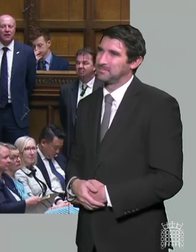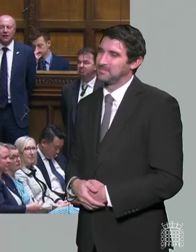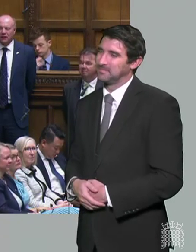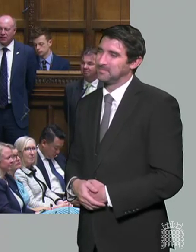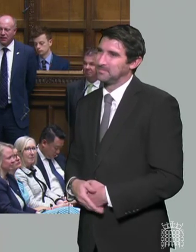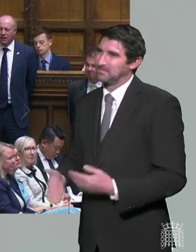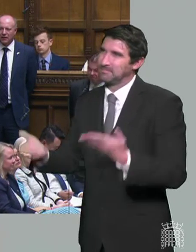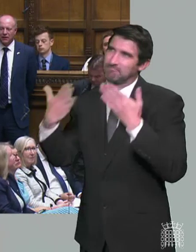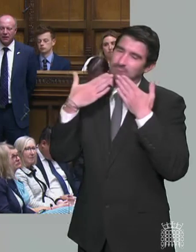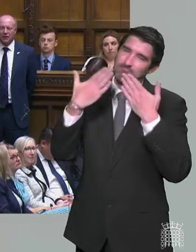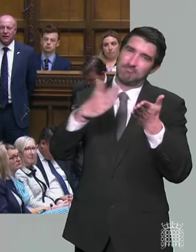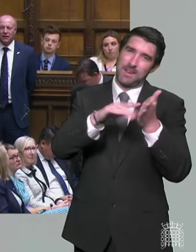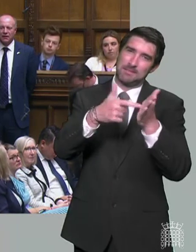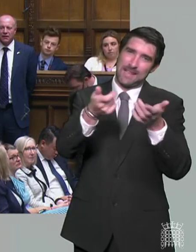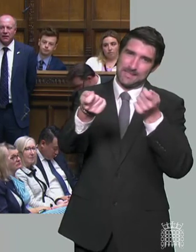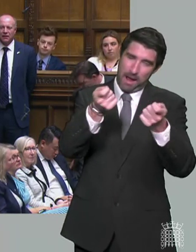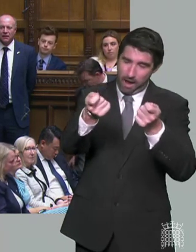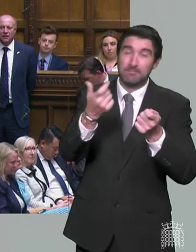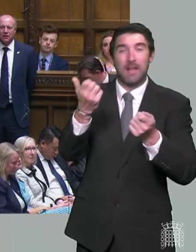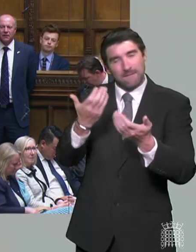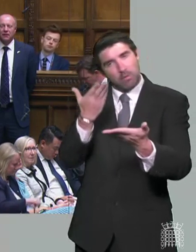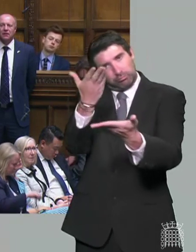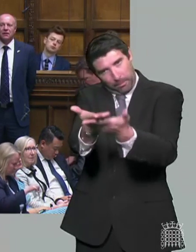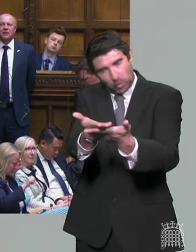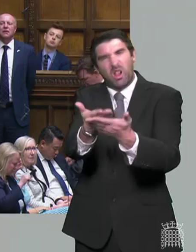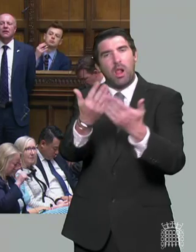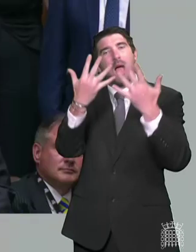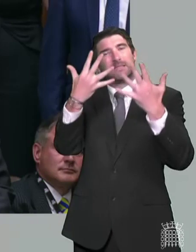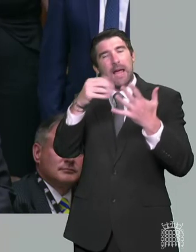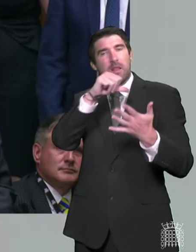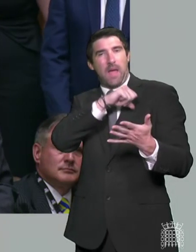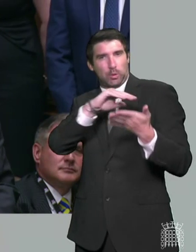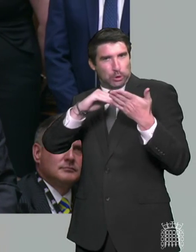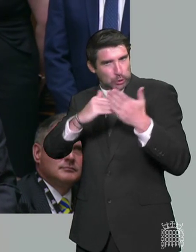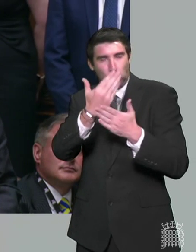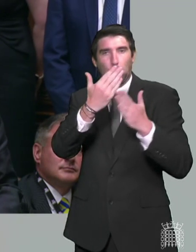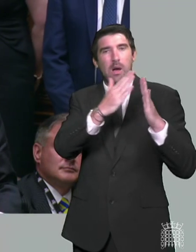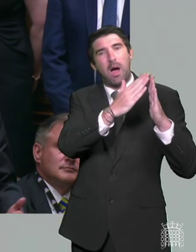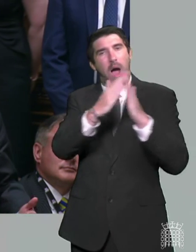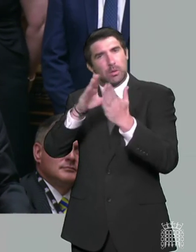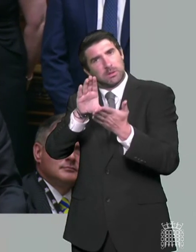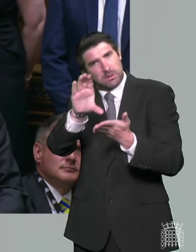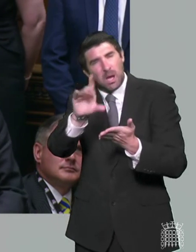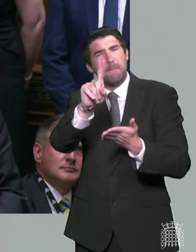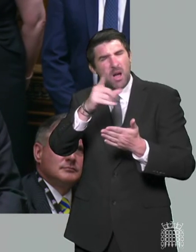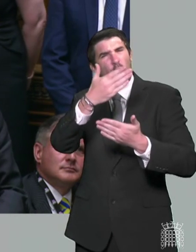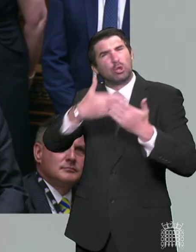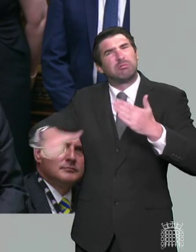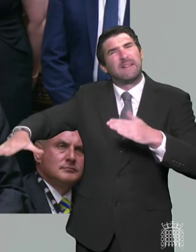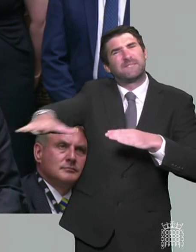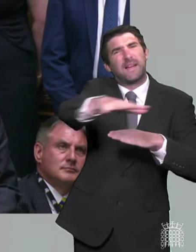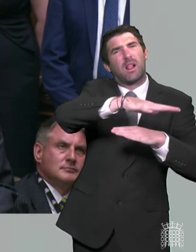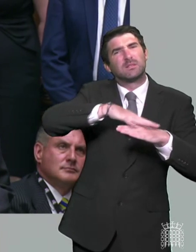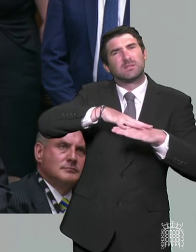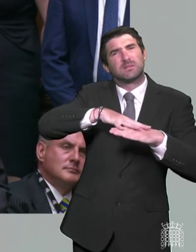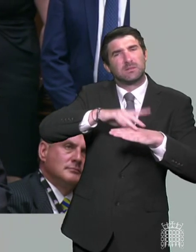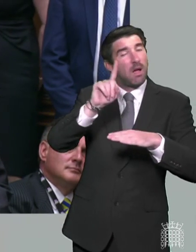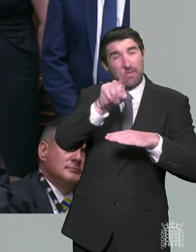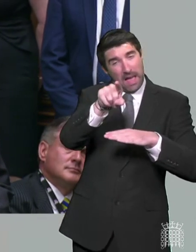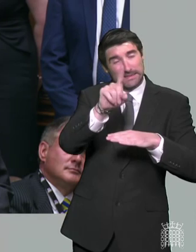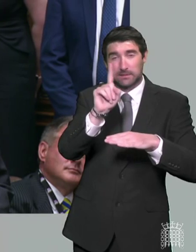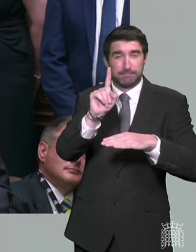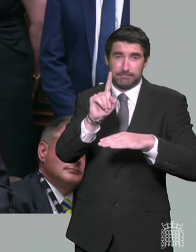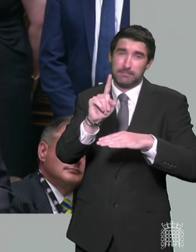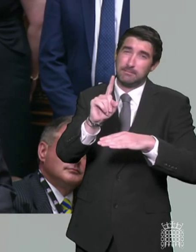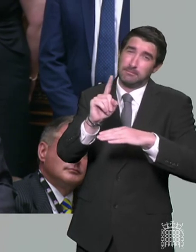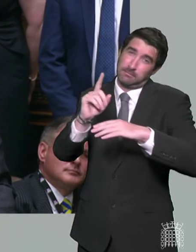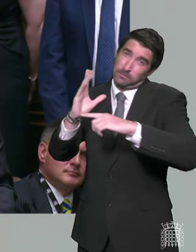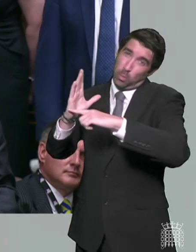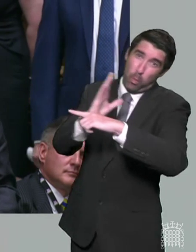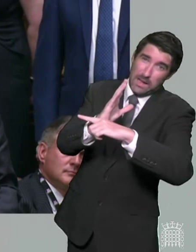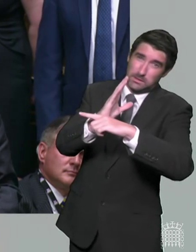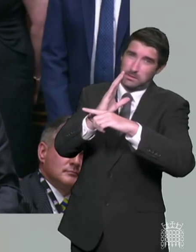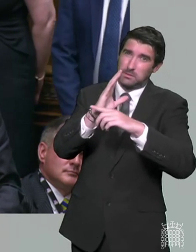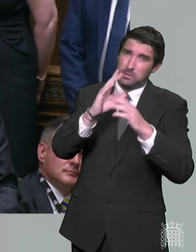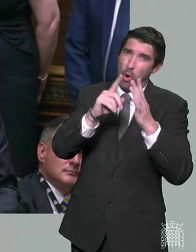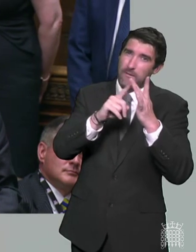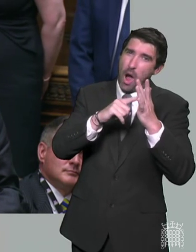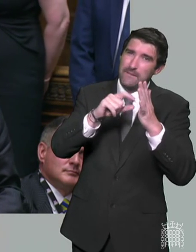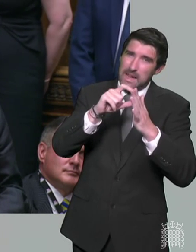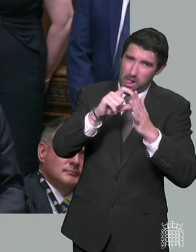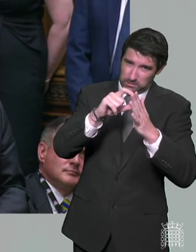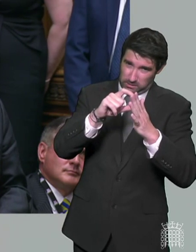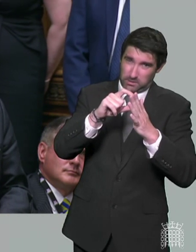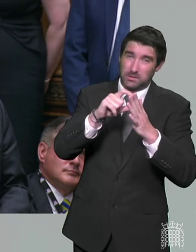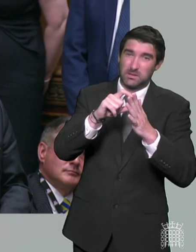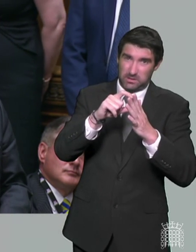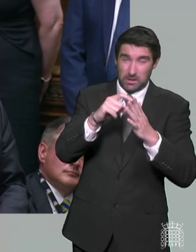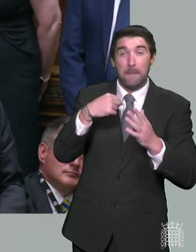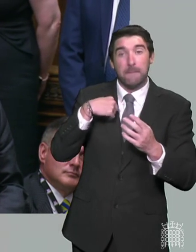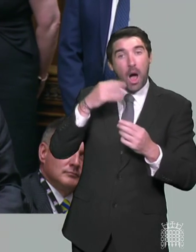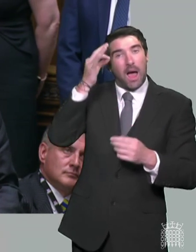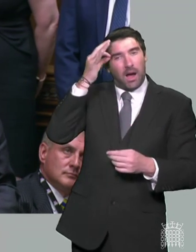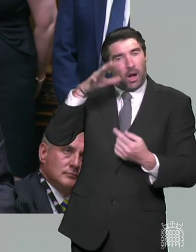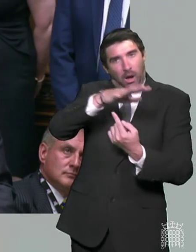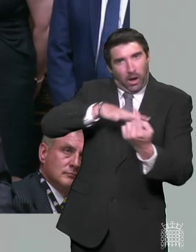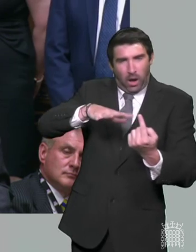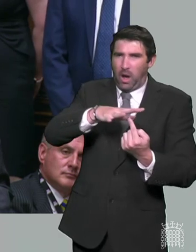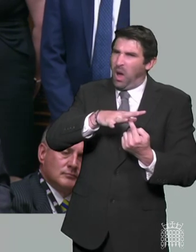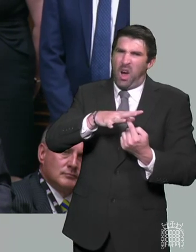There are proposals for up to 10,000 housing units on flood-prone greenfield sites to the west of Ifield in my constituency that would also represent intolerable pressure on local services.